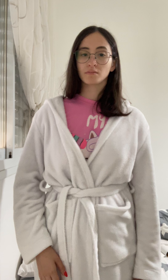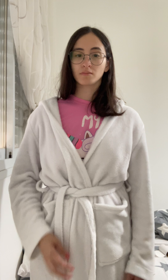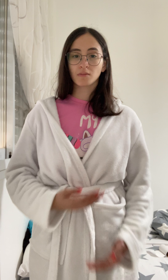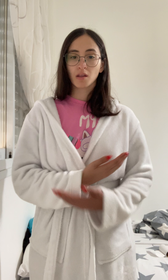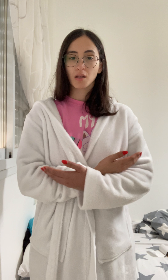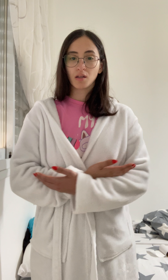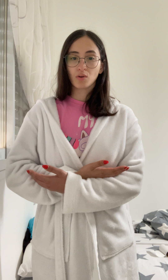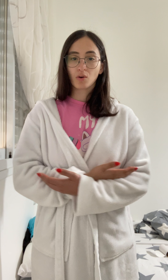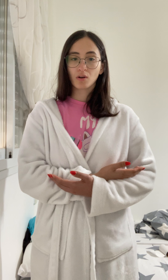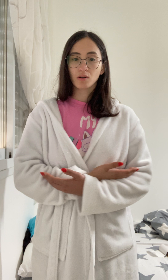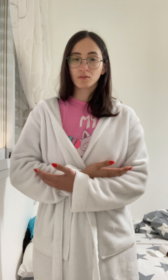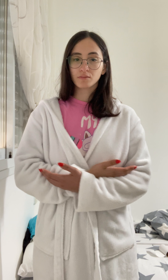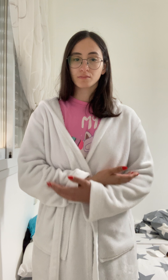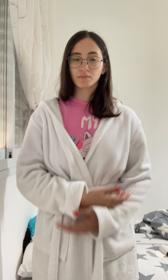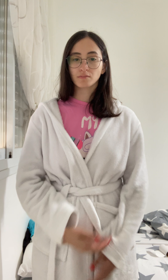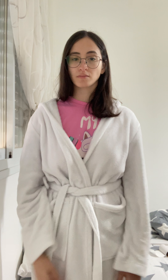תינוק